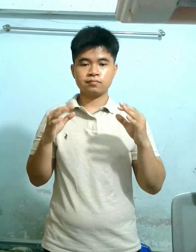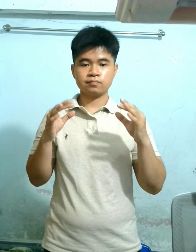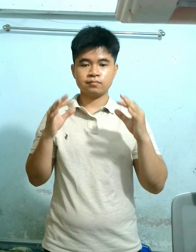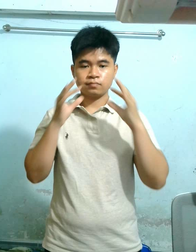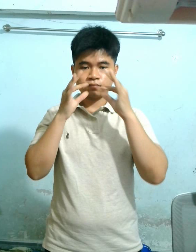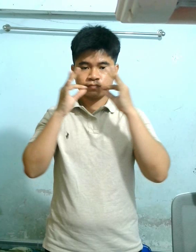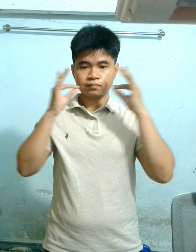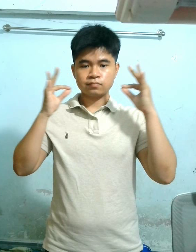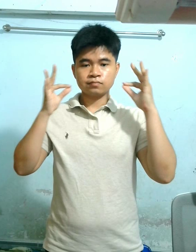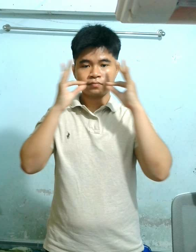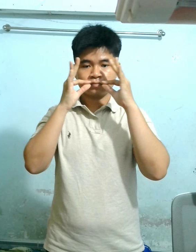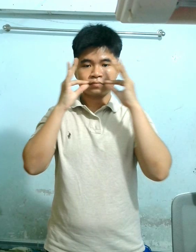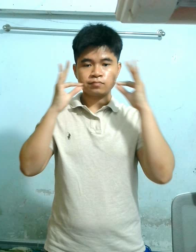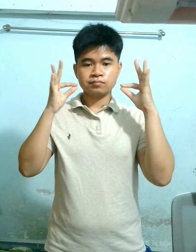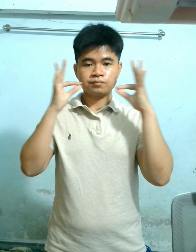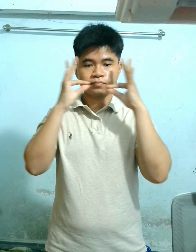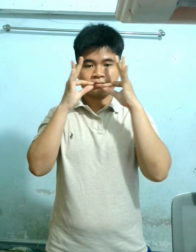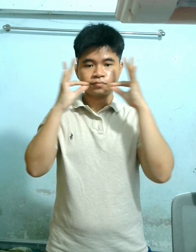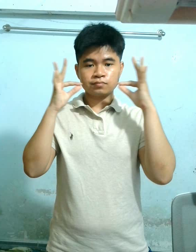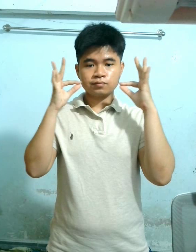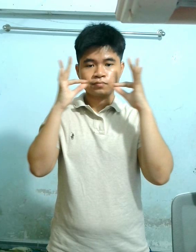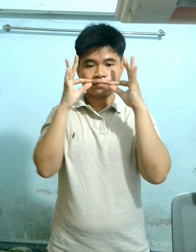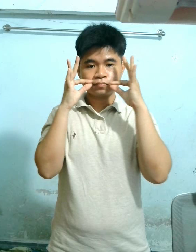meo